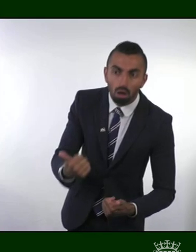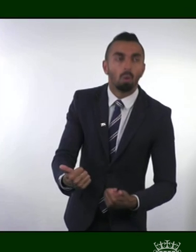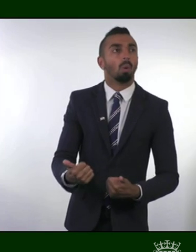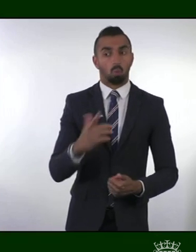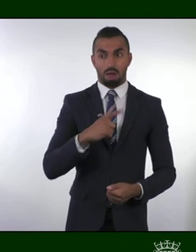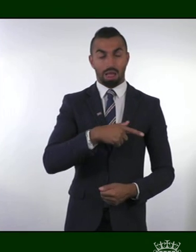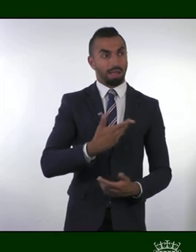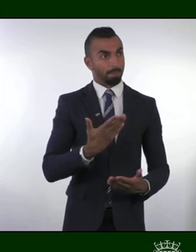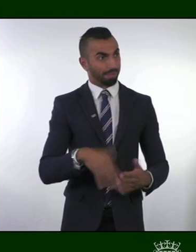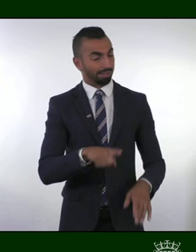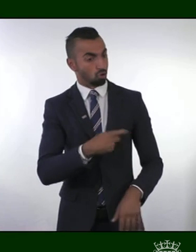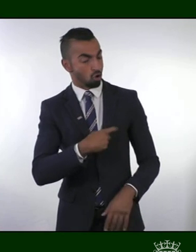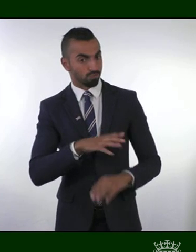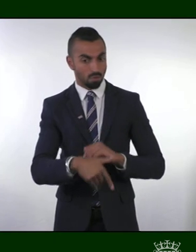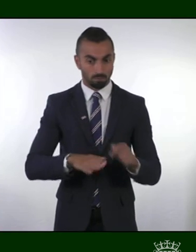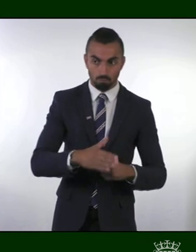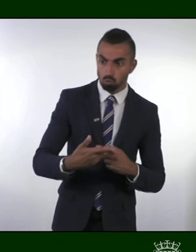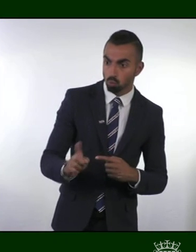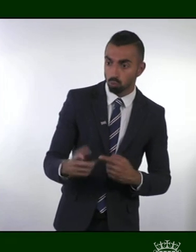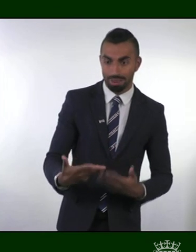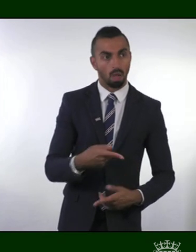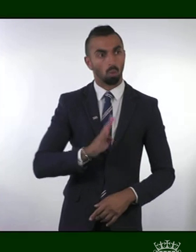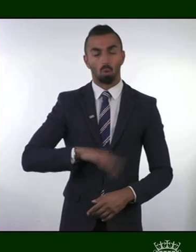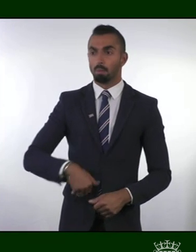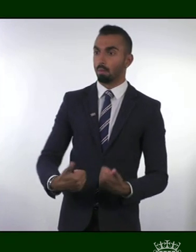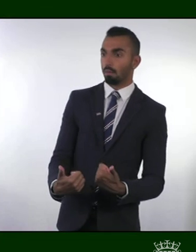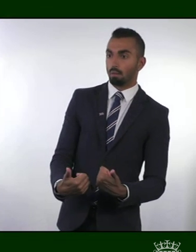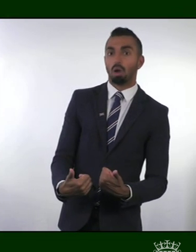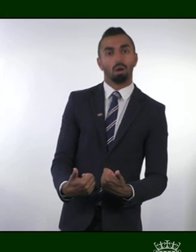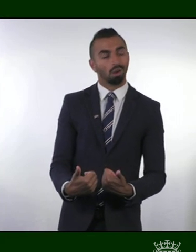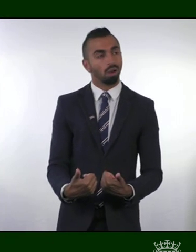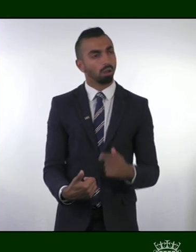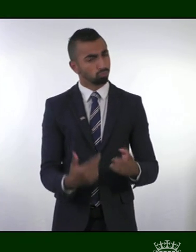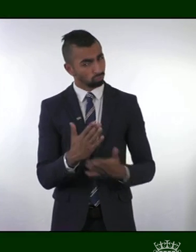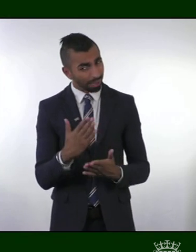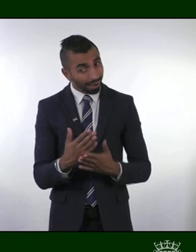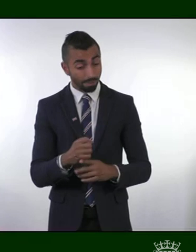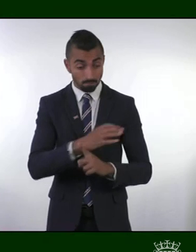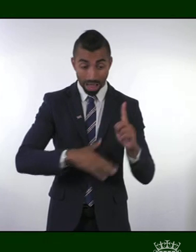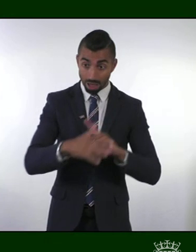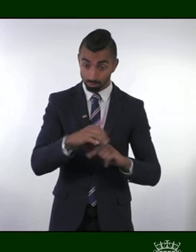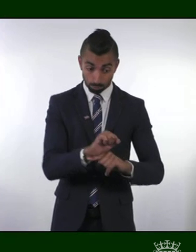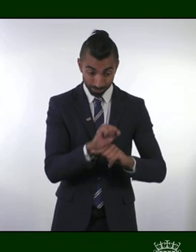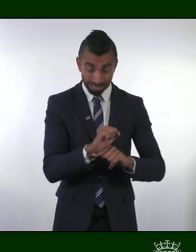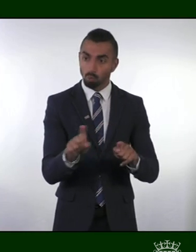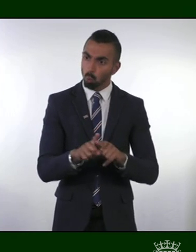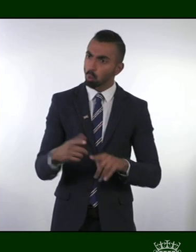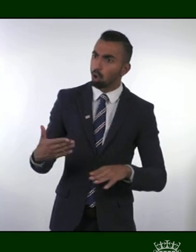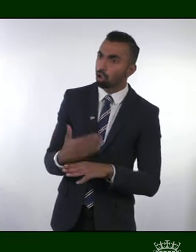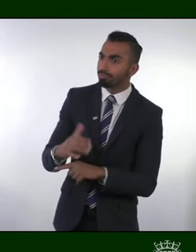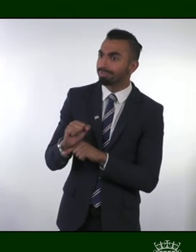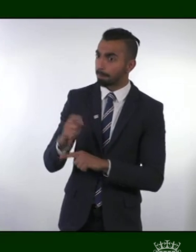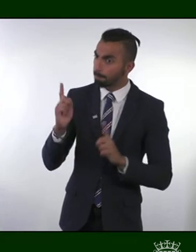Does he agree that it is about not just protecting the environment but creating jobs and giving the greatest benefit to those households on the lowest incomes?